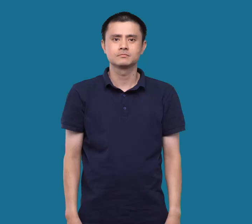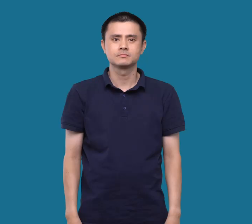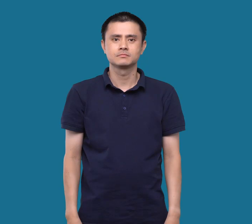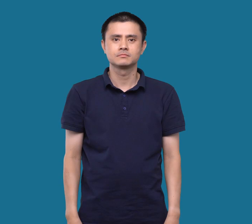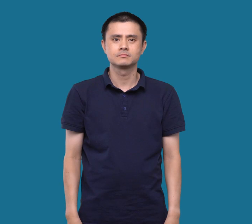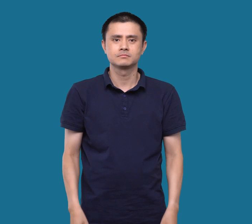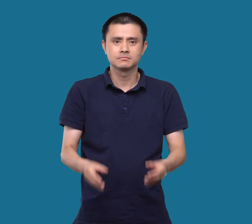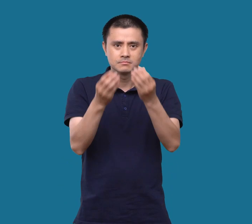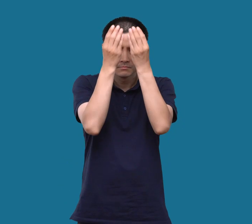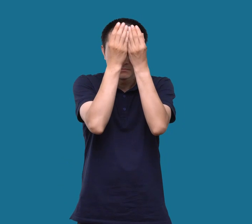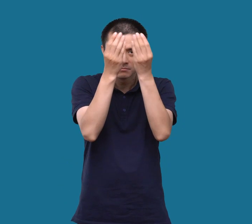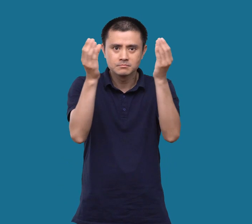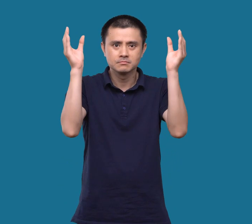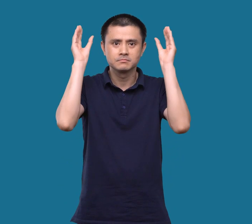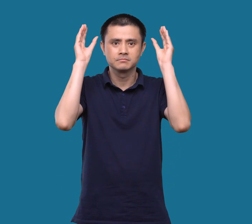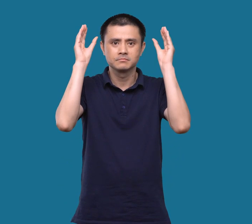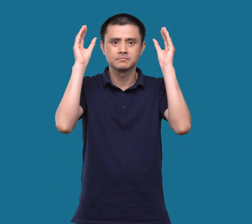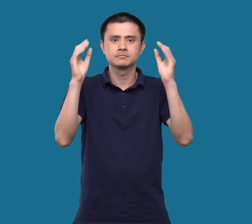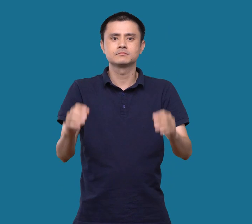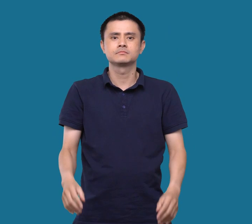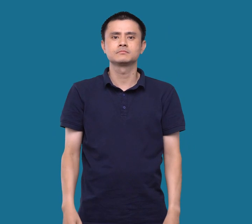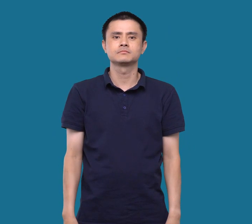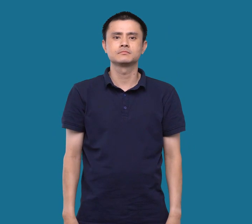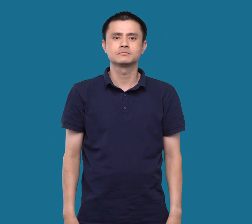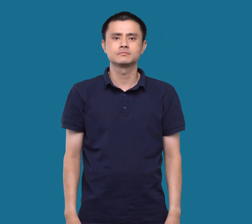Mexico (nước Mexico)